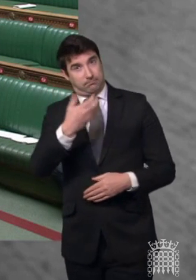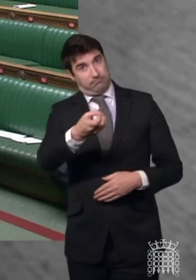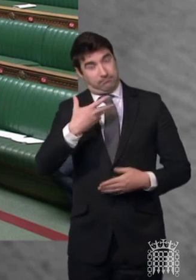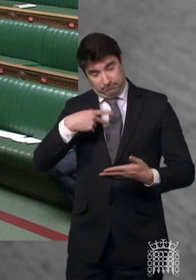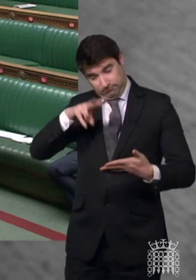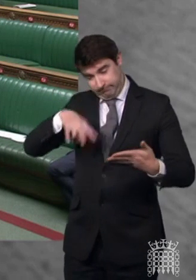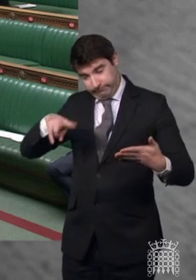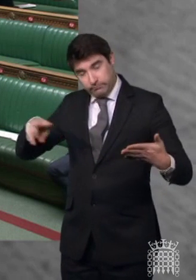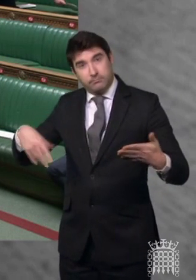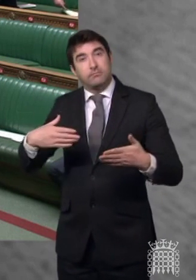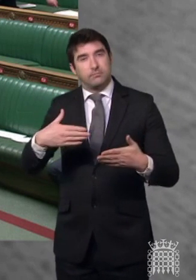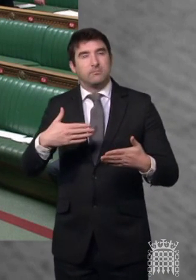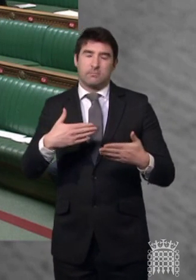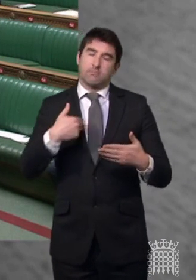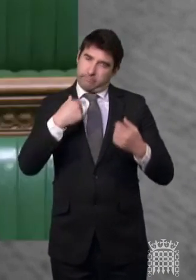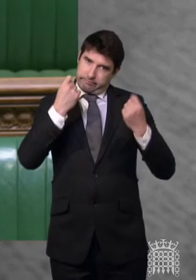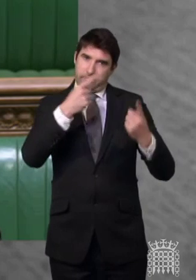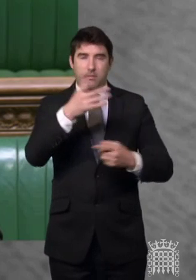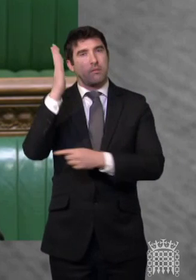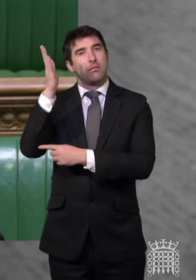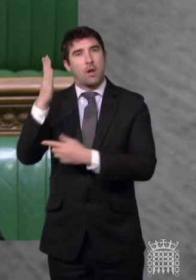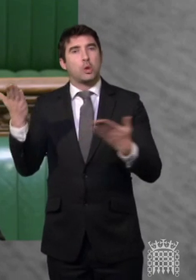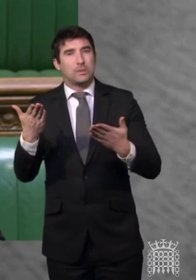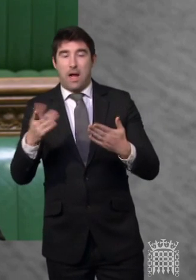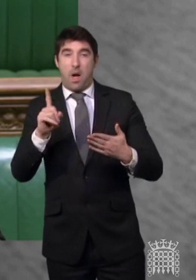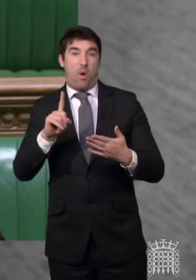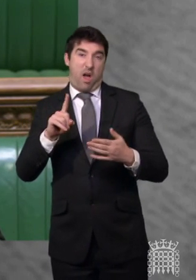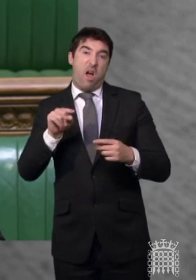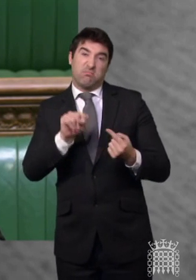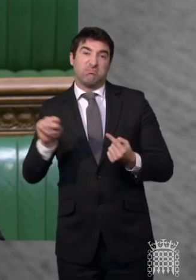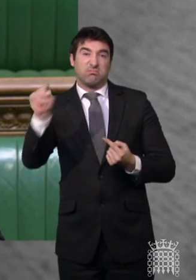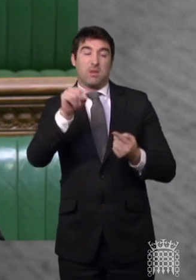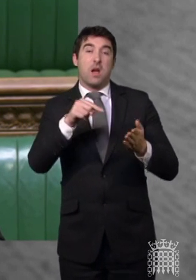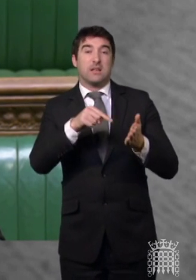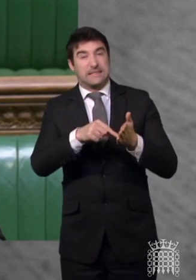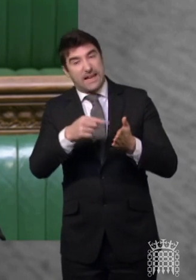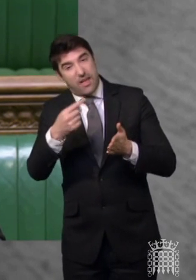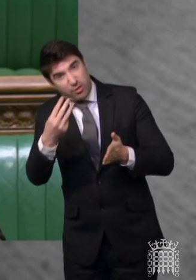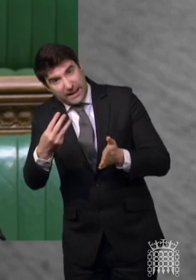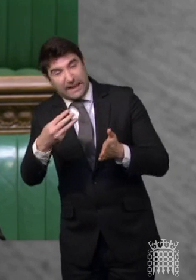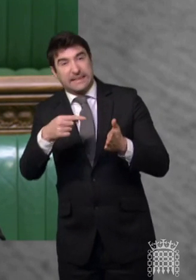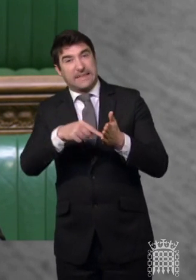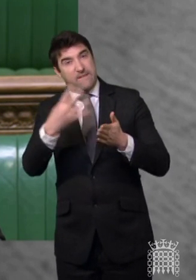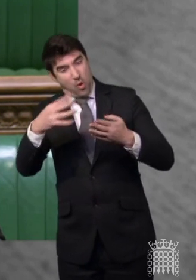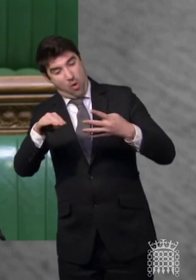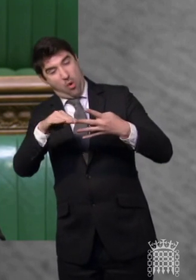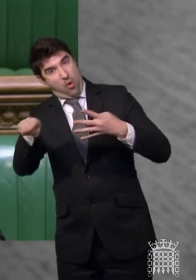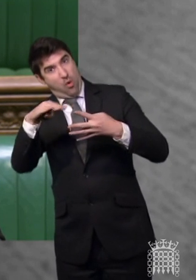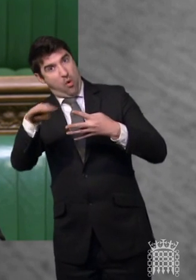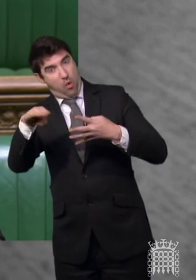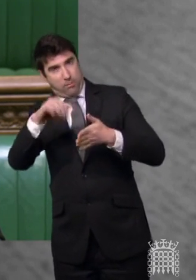I totally understand why he has had to come to the House this afternoon to move further areas into tiers 3 and 4.